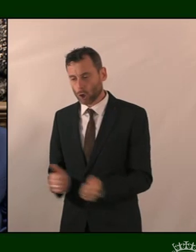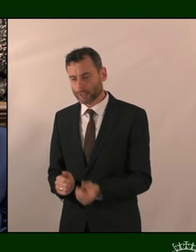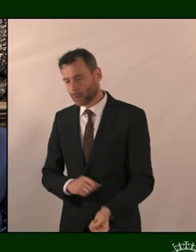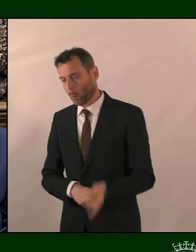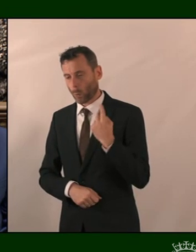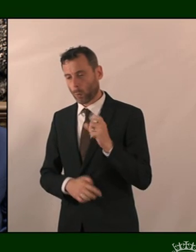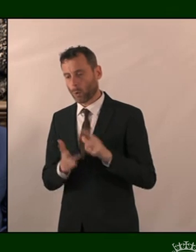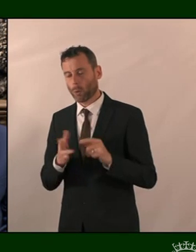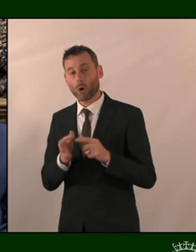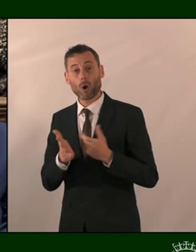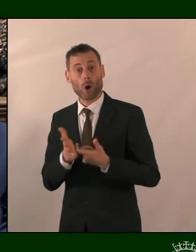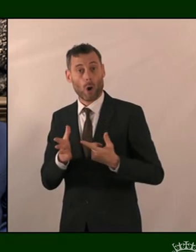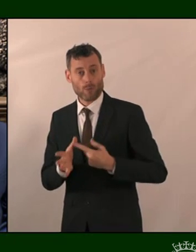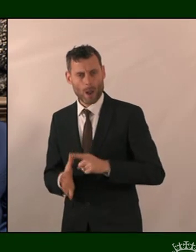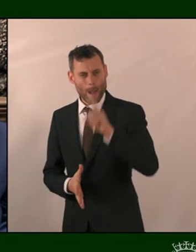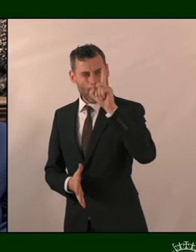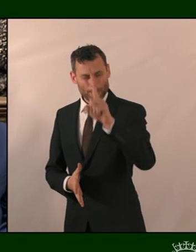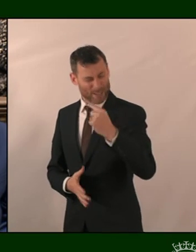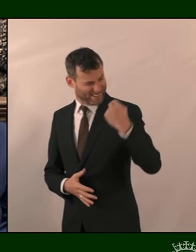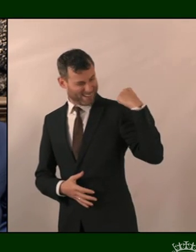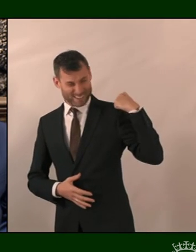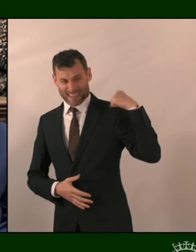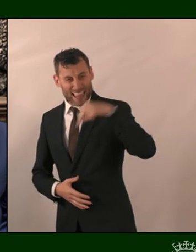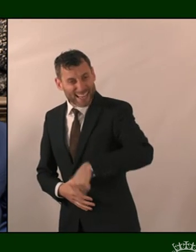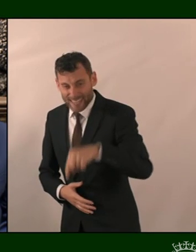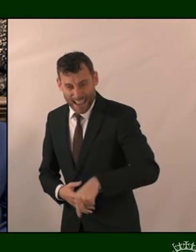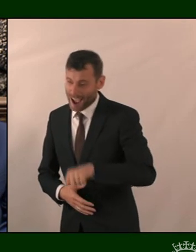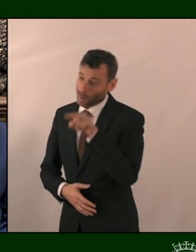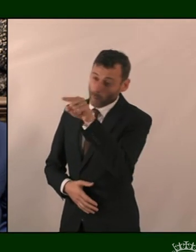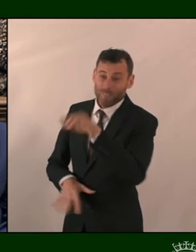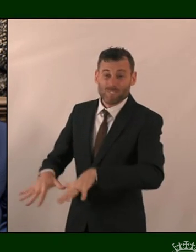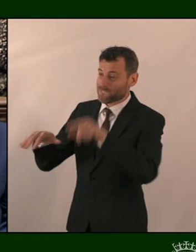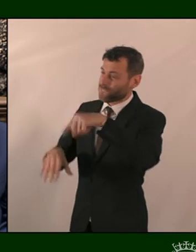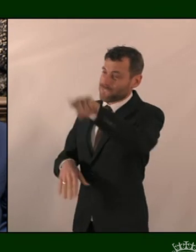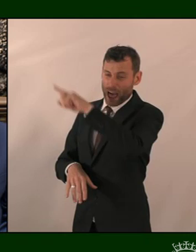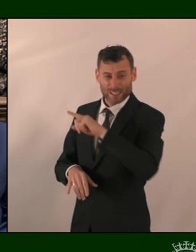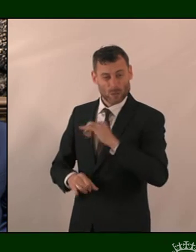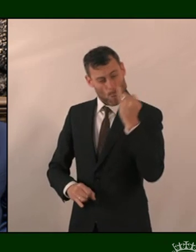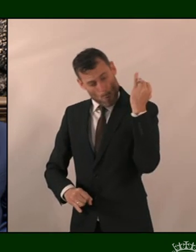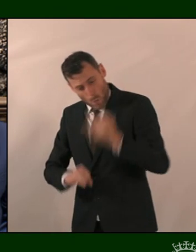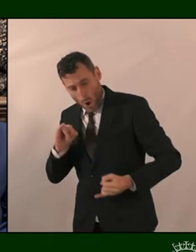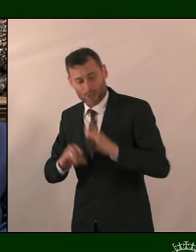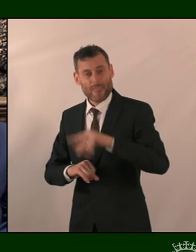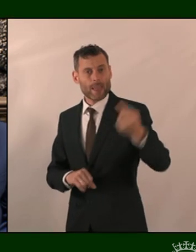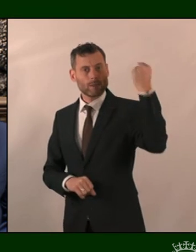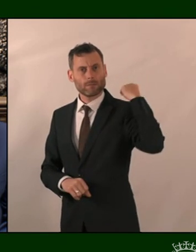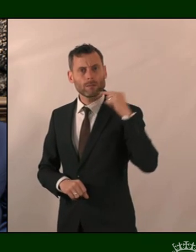The situation across the country is now even worse than it was then, and no Cobra meeting has been called.